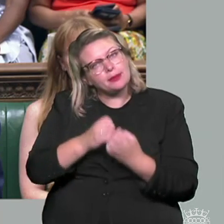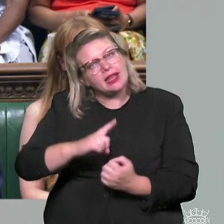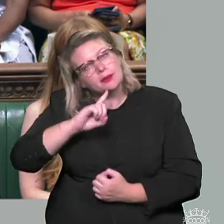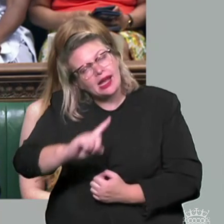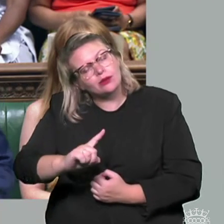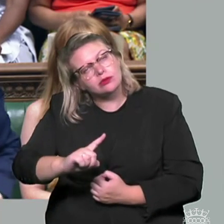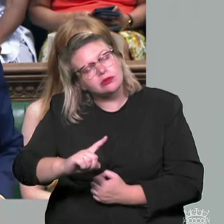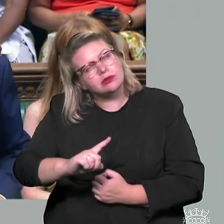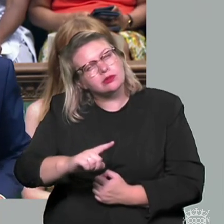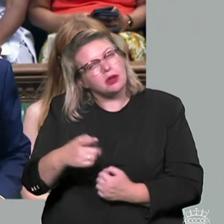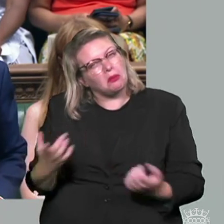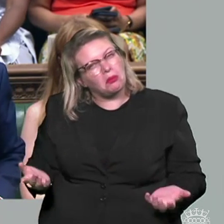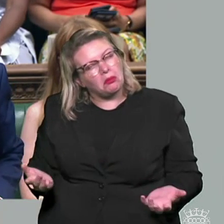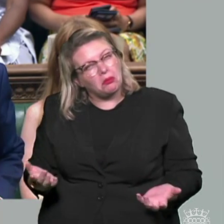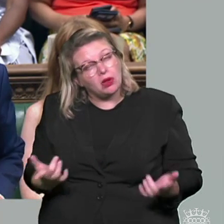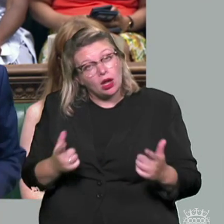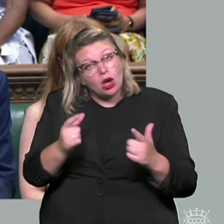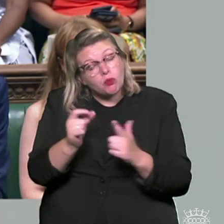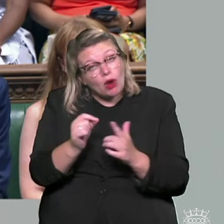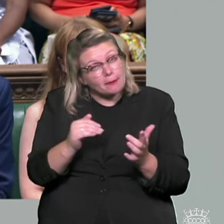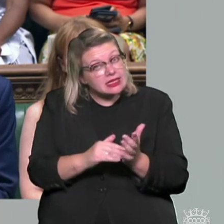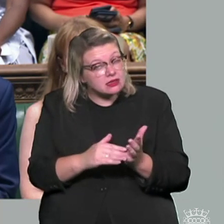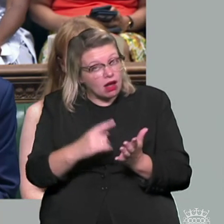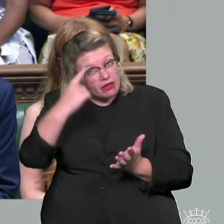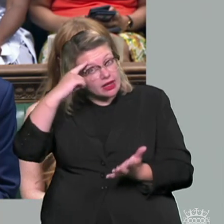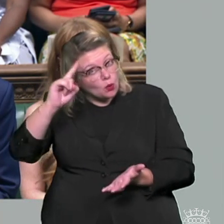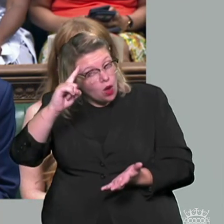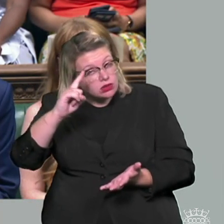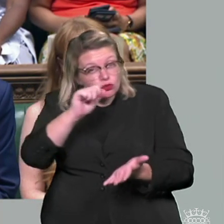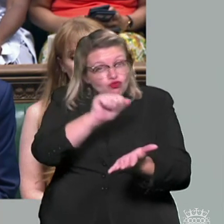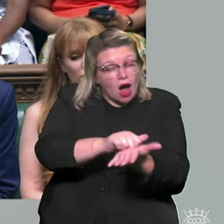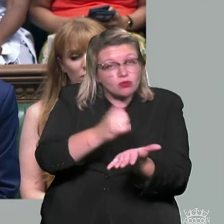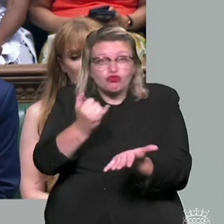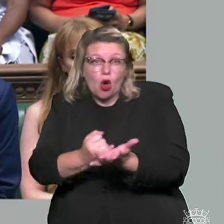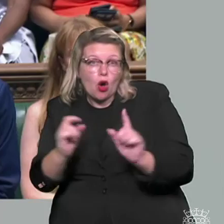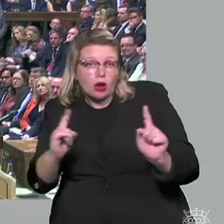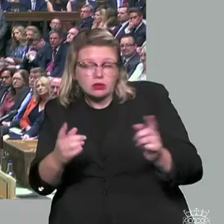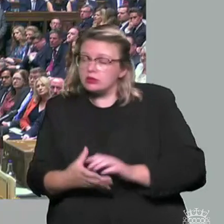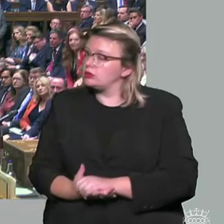Does the Prime Minister think she is telling the truth?